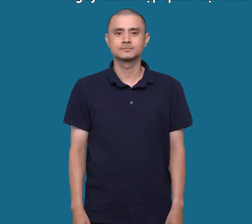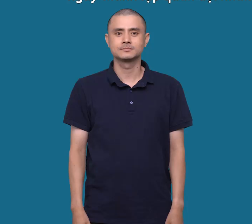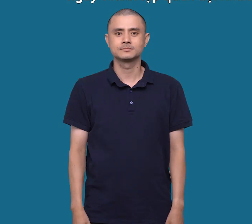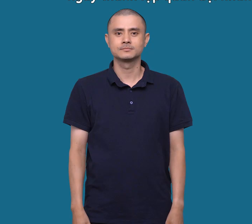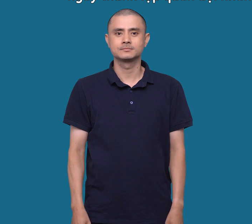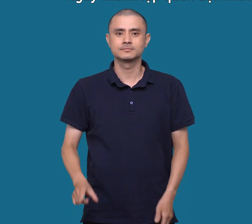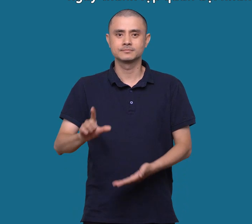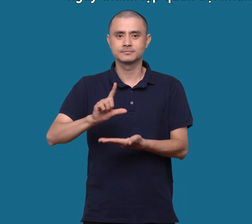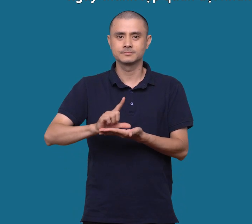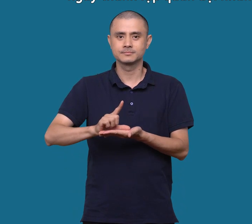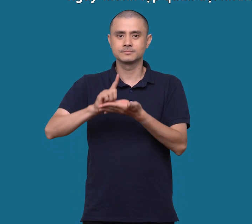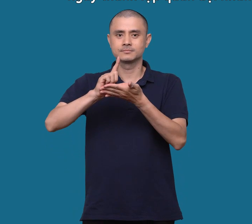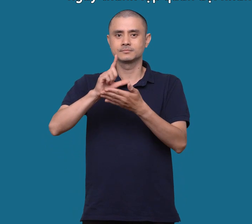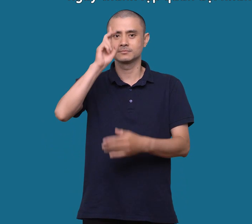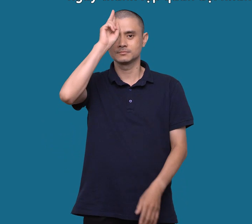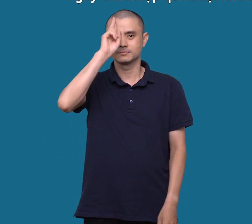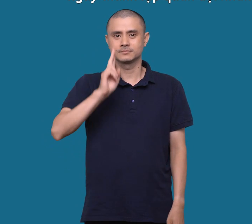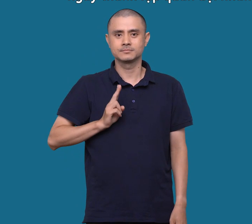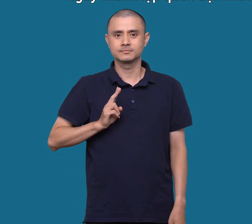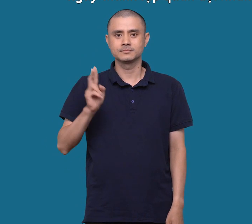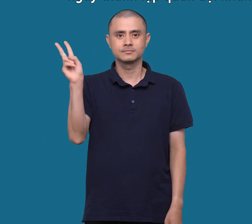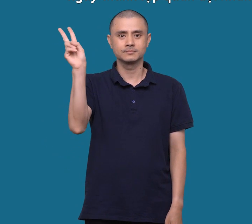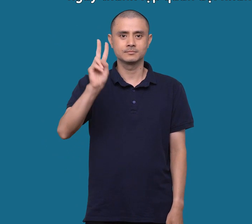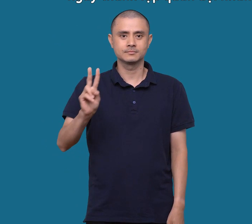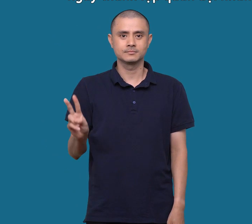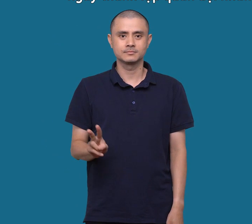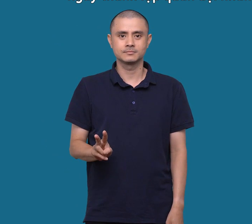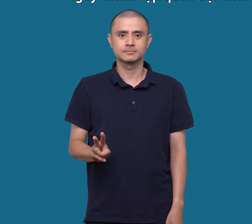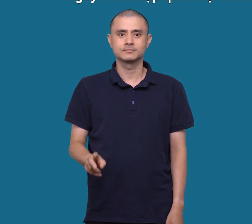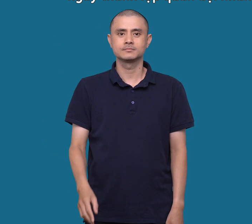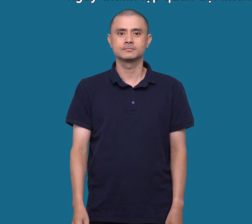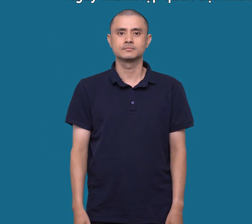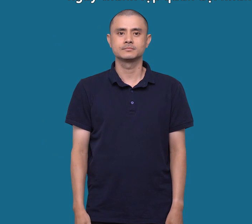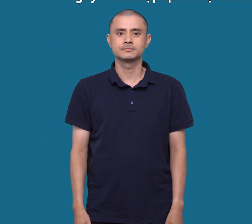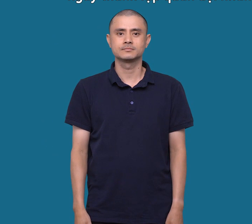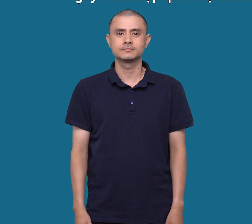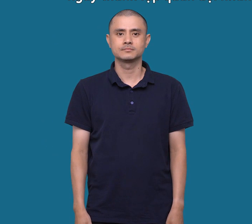ngày thành lập quân đội nhân dân Việt Nam